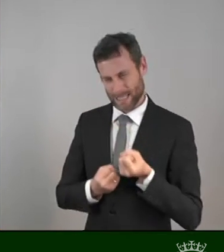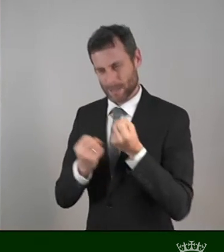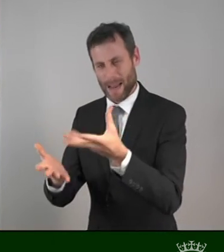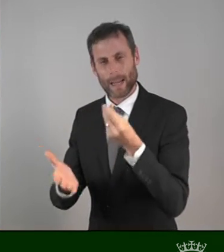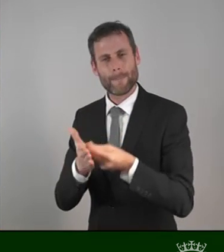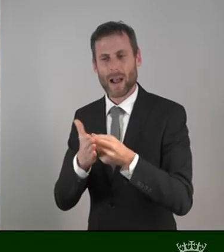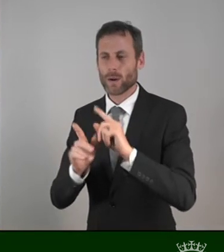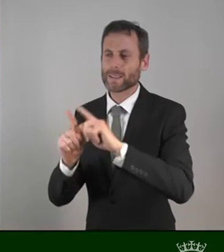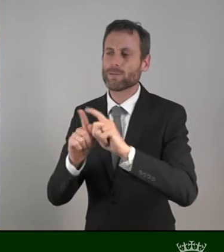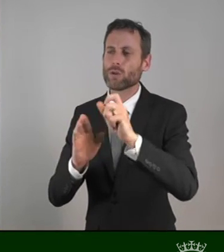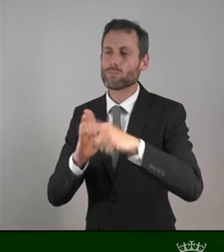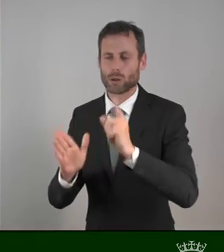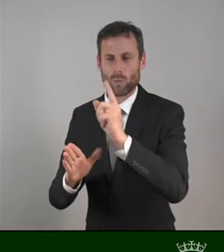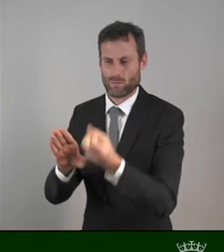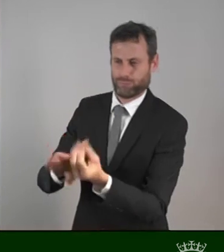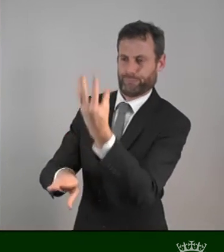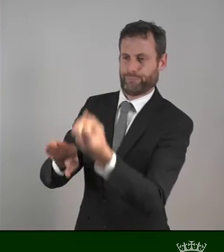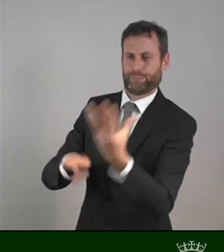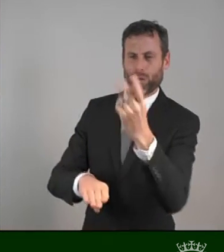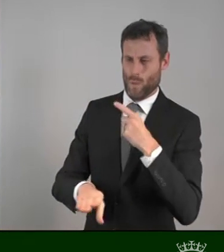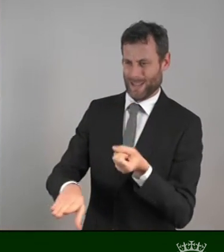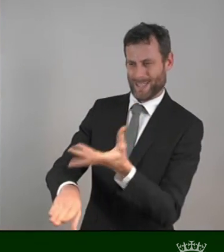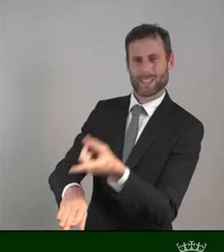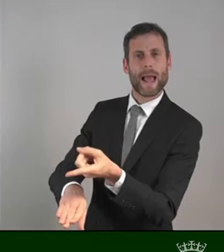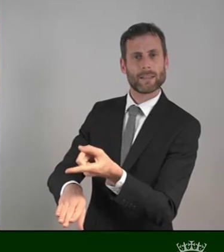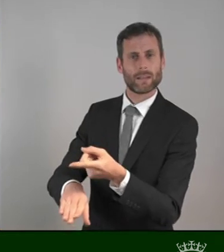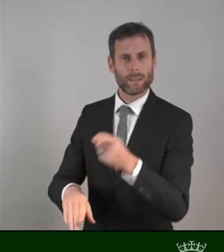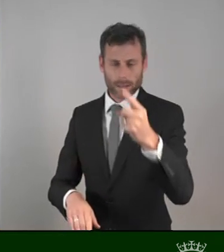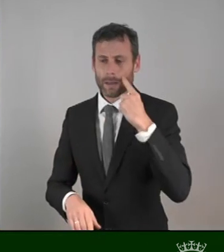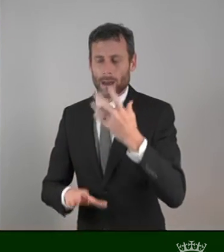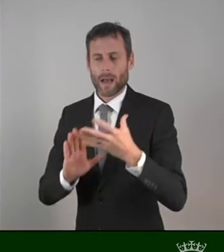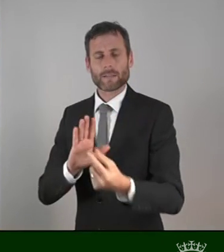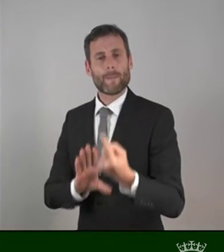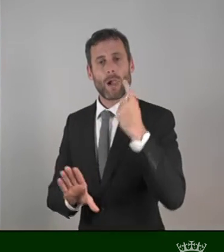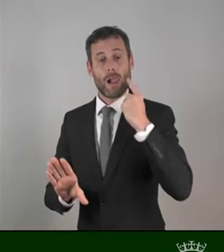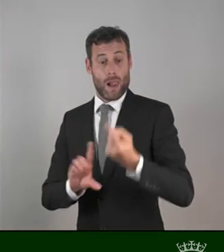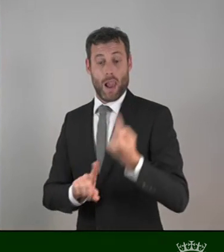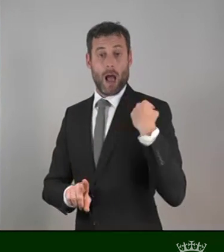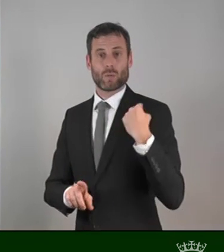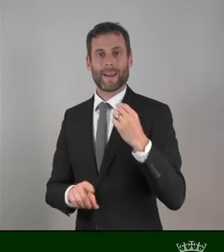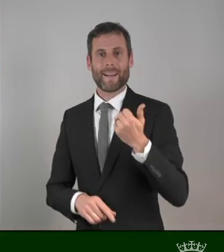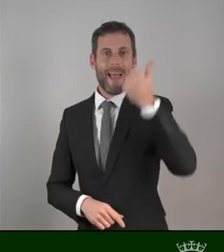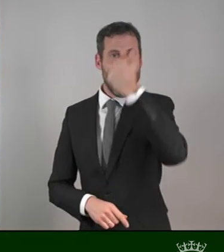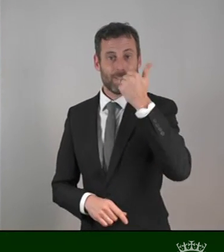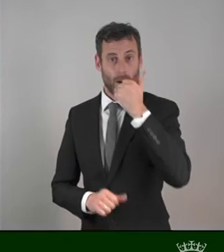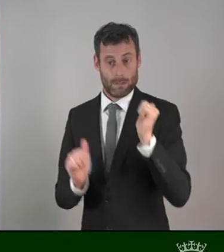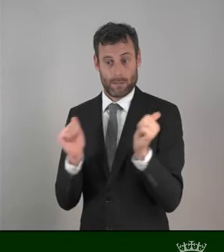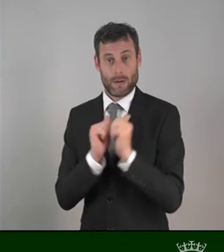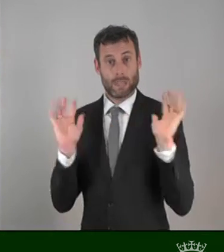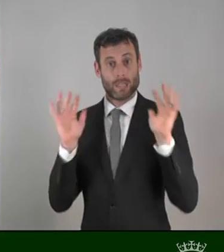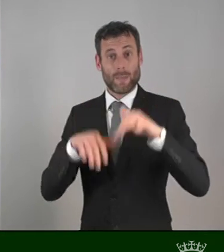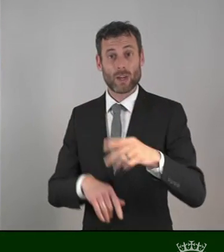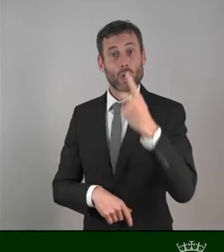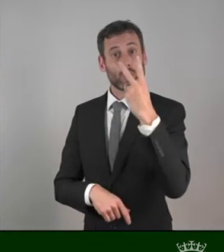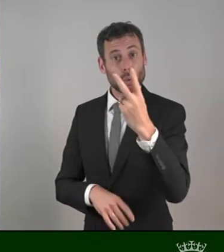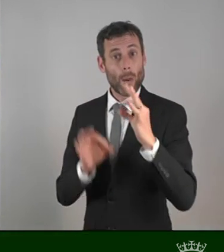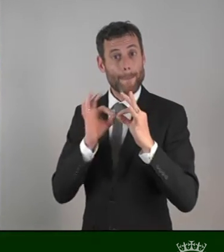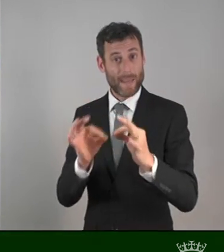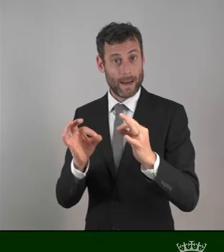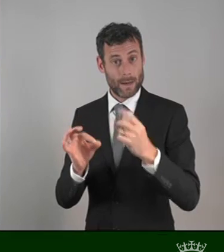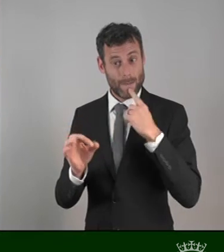It is not just the export finance. It is also the fact that at the UK-Africa investment summit last week, it was announced that £2 billion will be ploughed into more oil and gas.